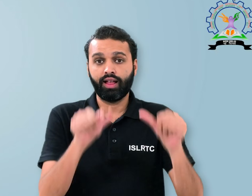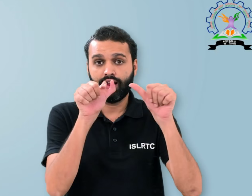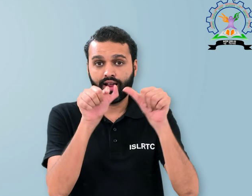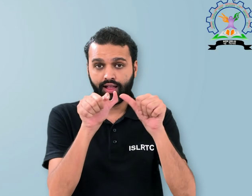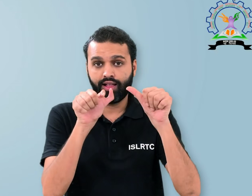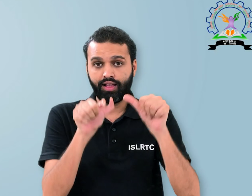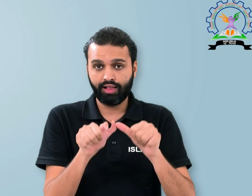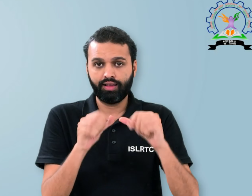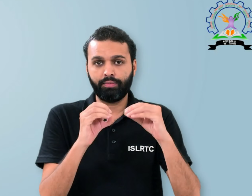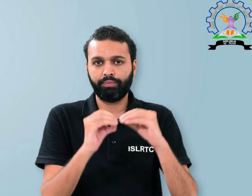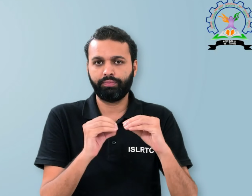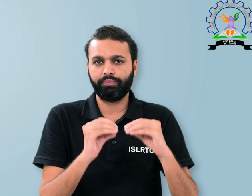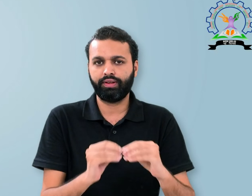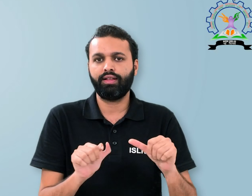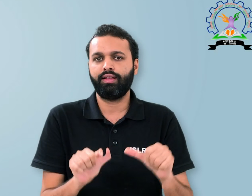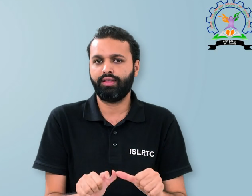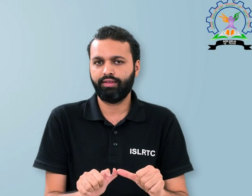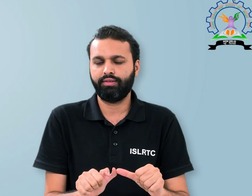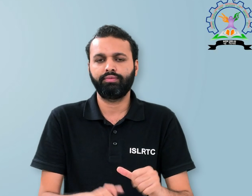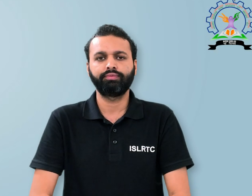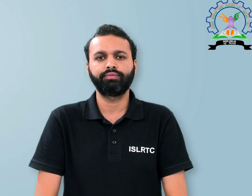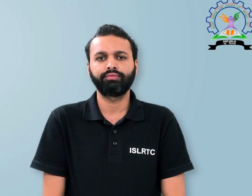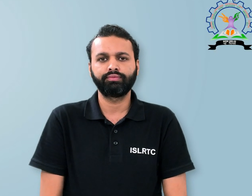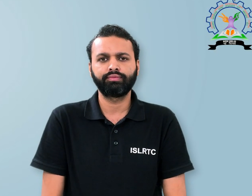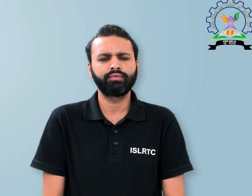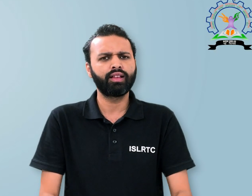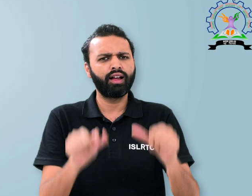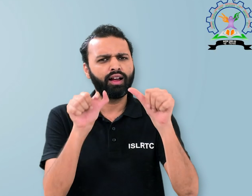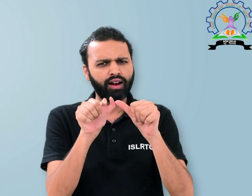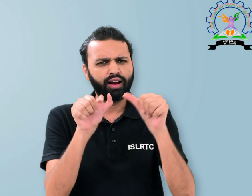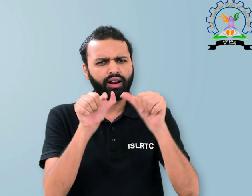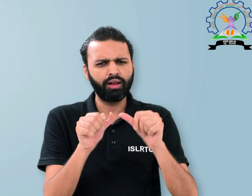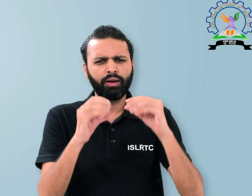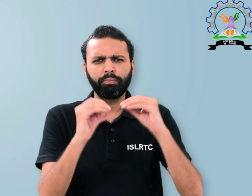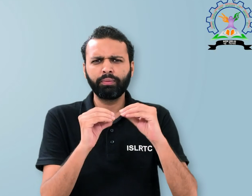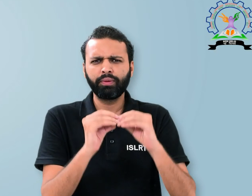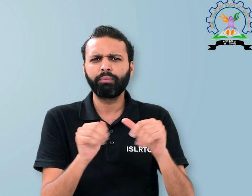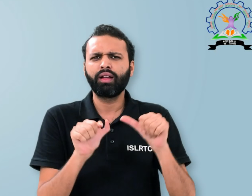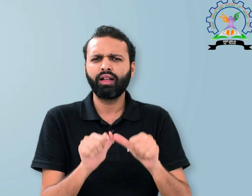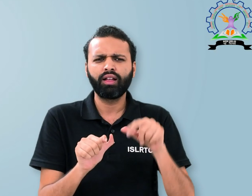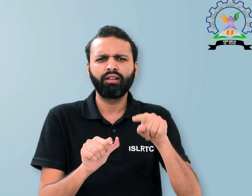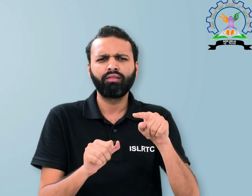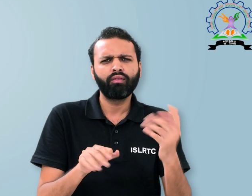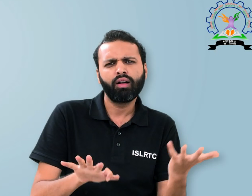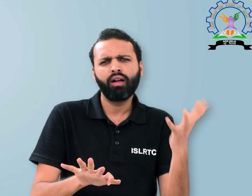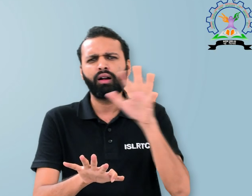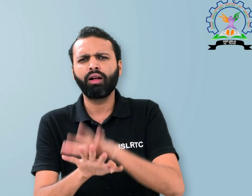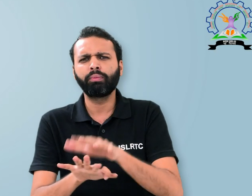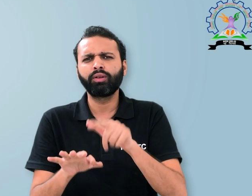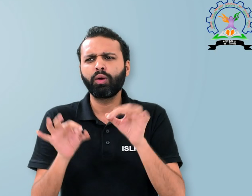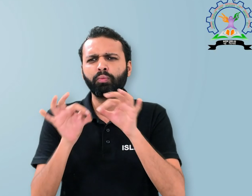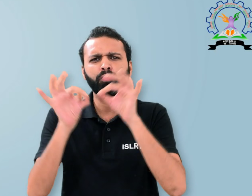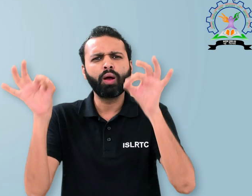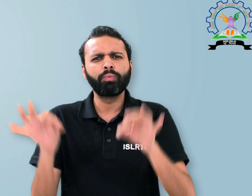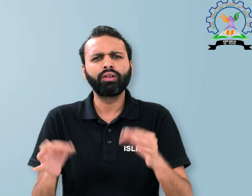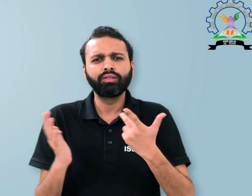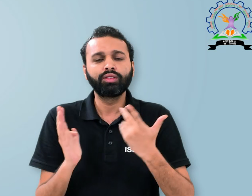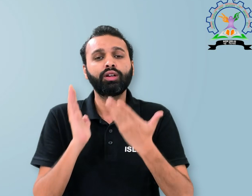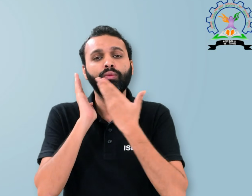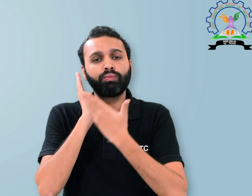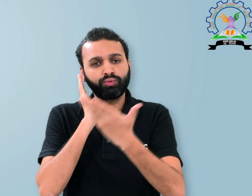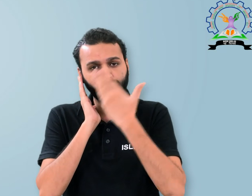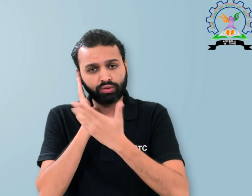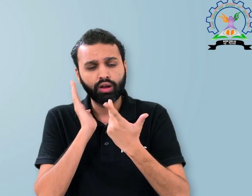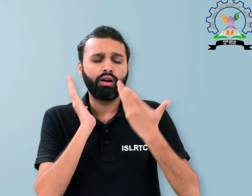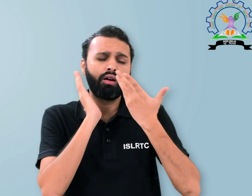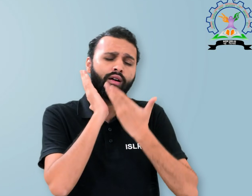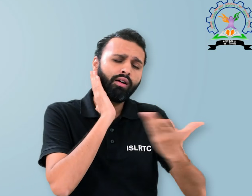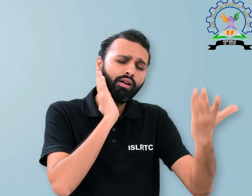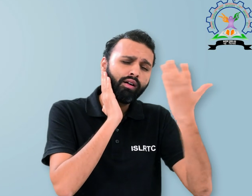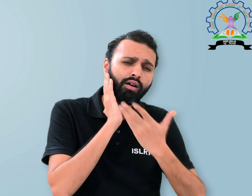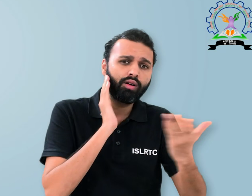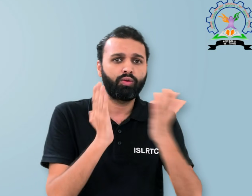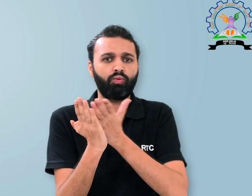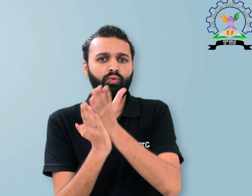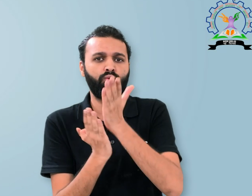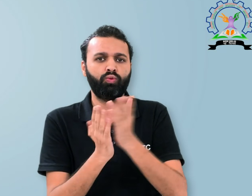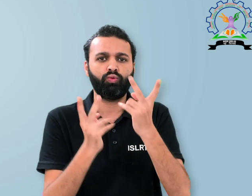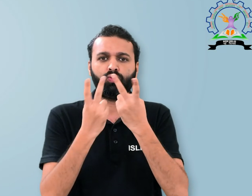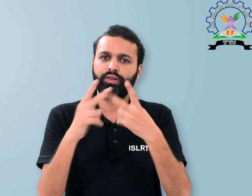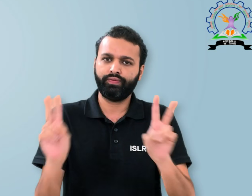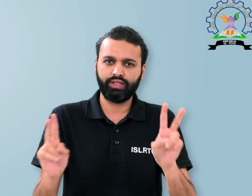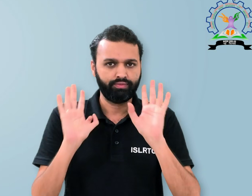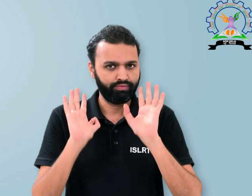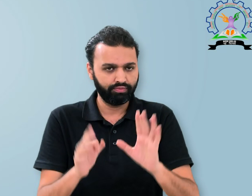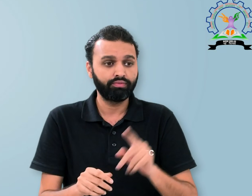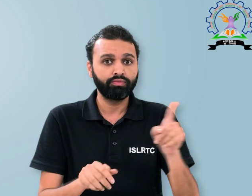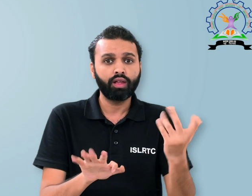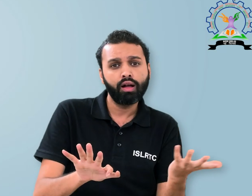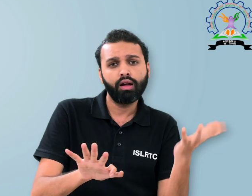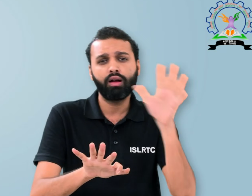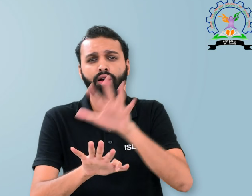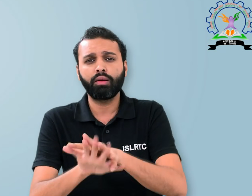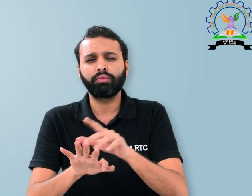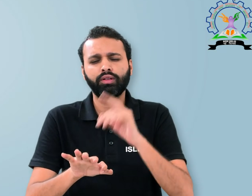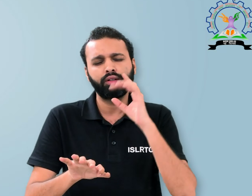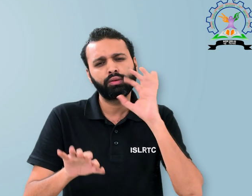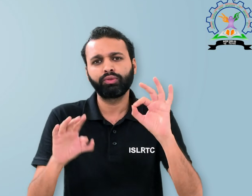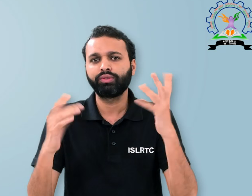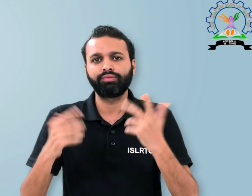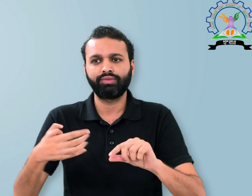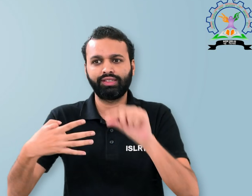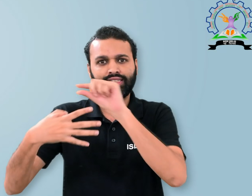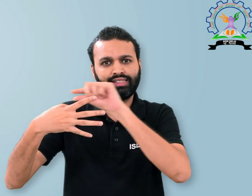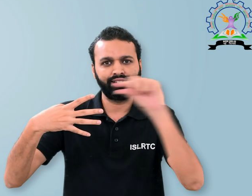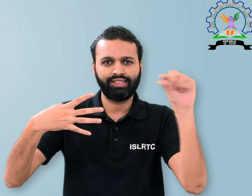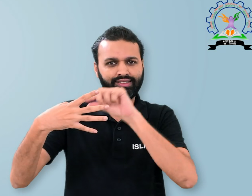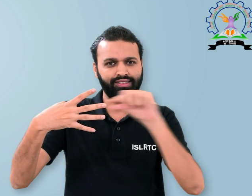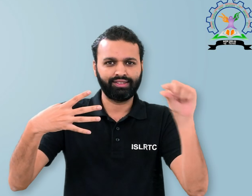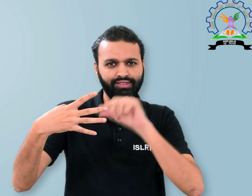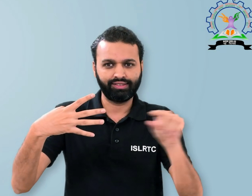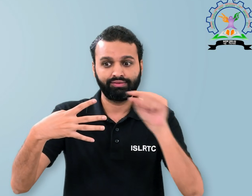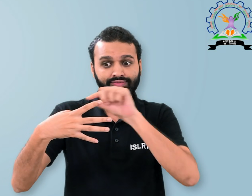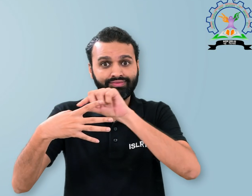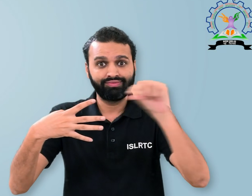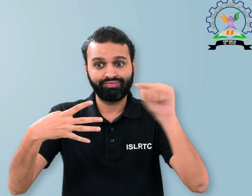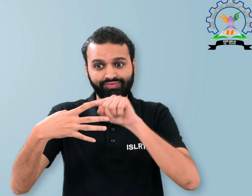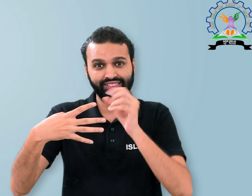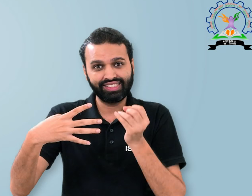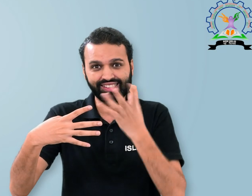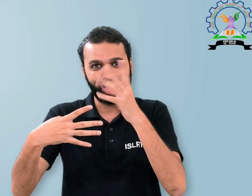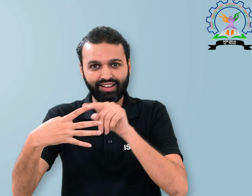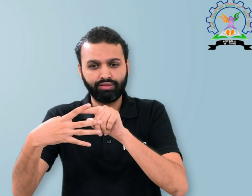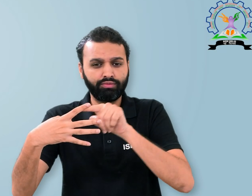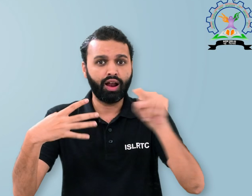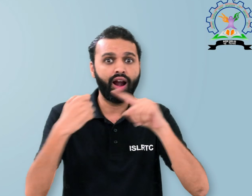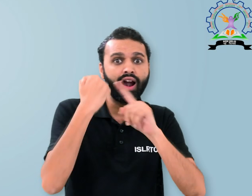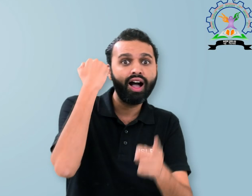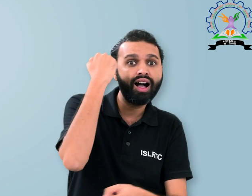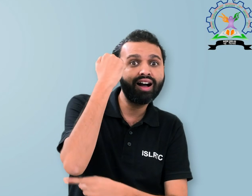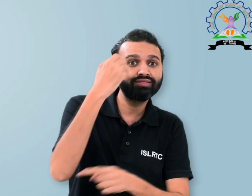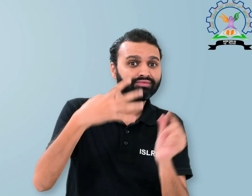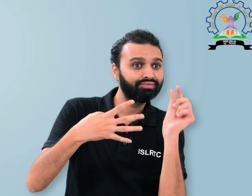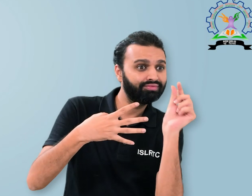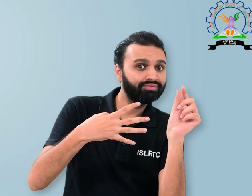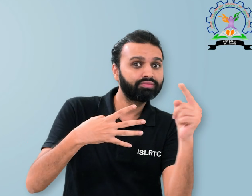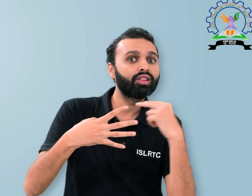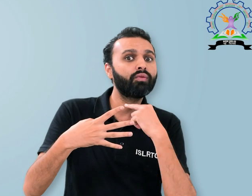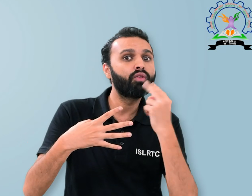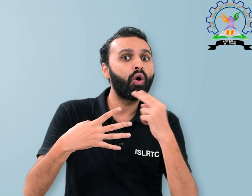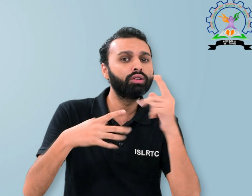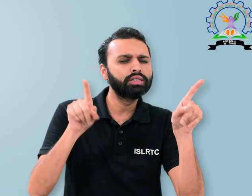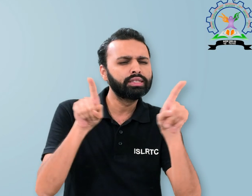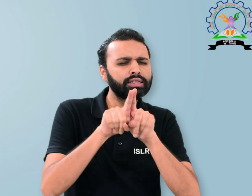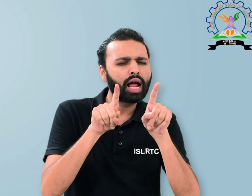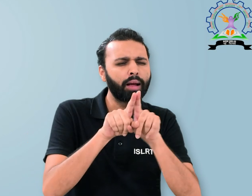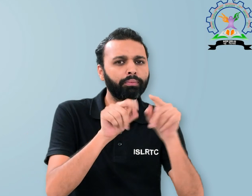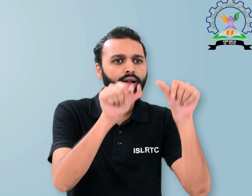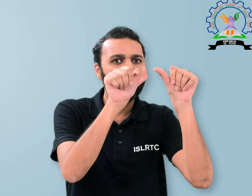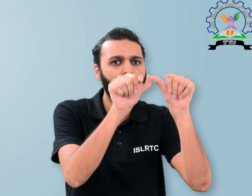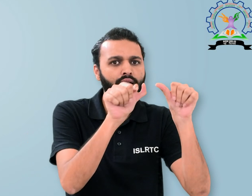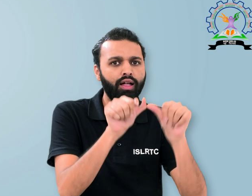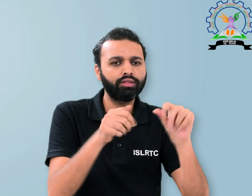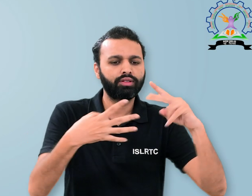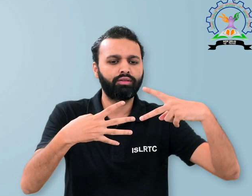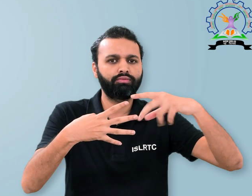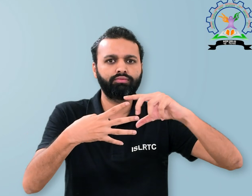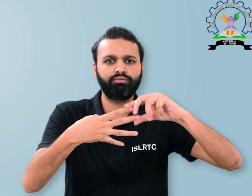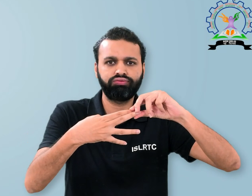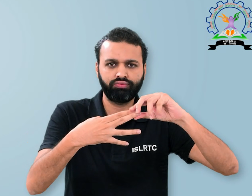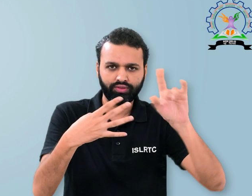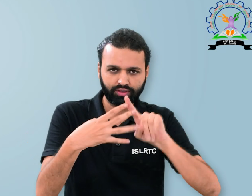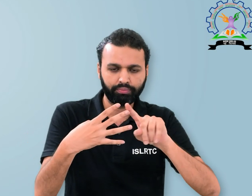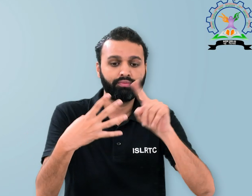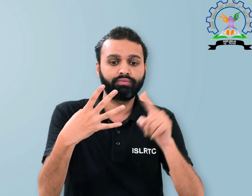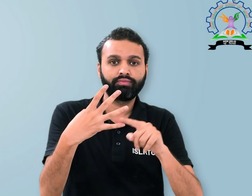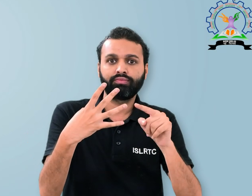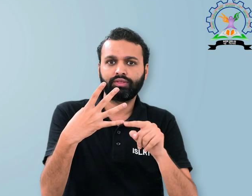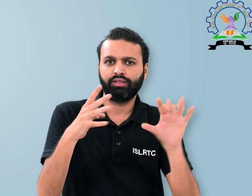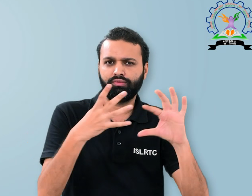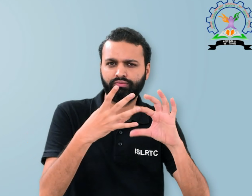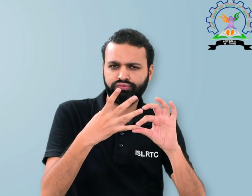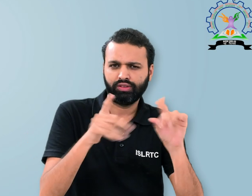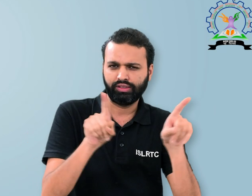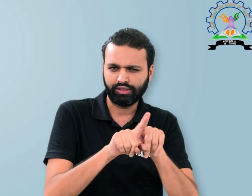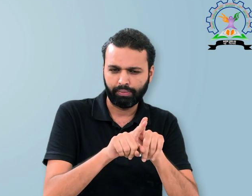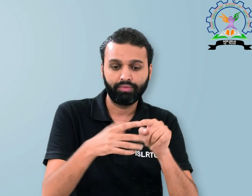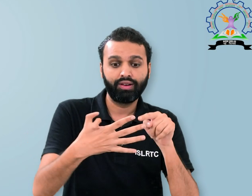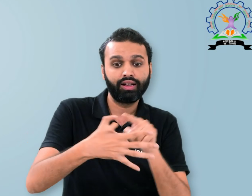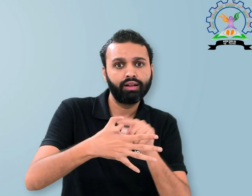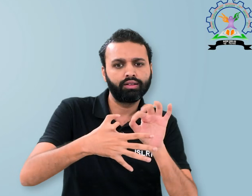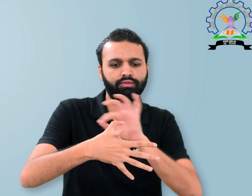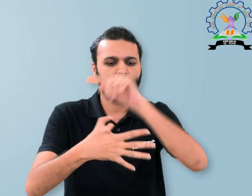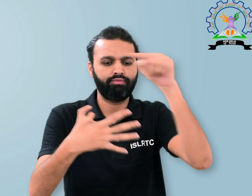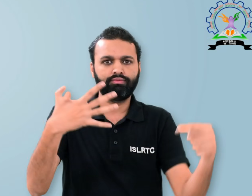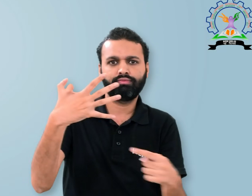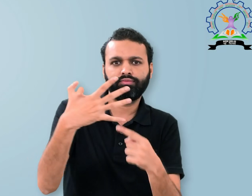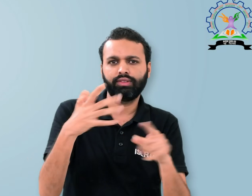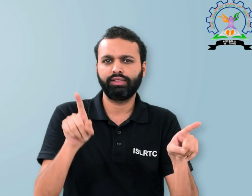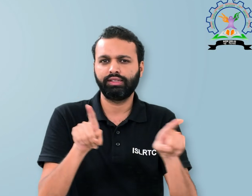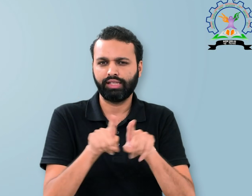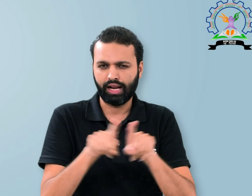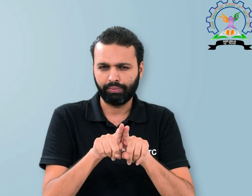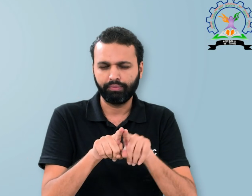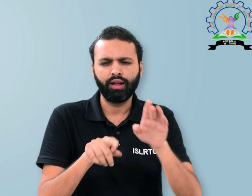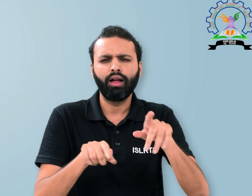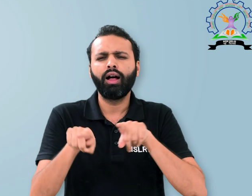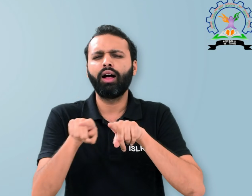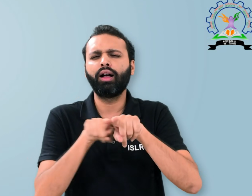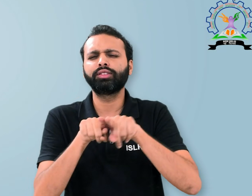AABBA The AABBA rhyme scheme is characteristic of limericks. Each line ending with the same letter rhymes with the others that share that letter.